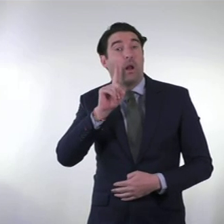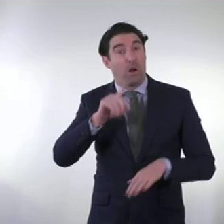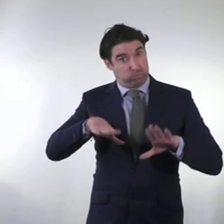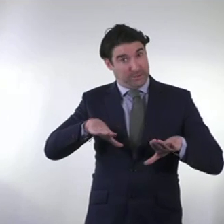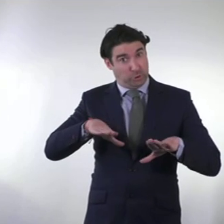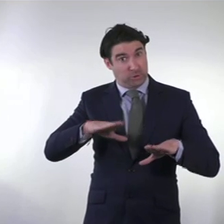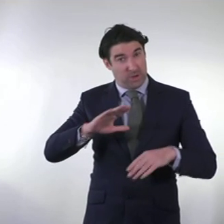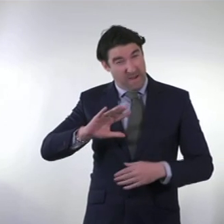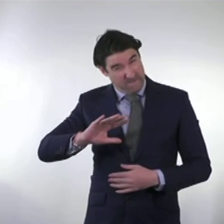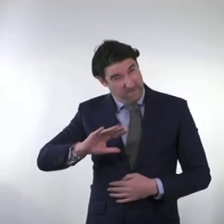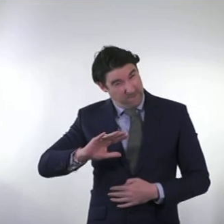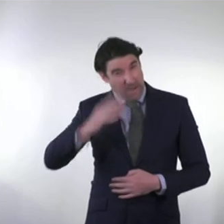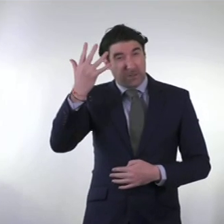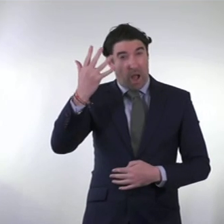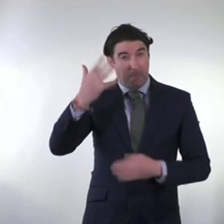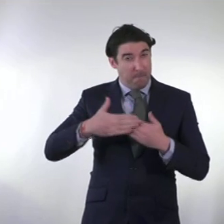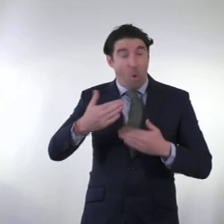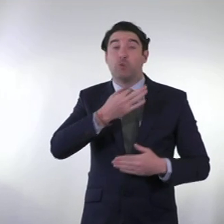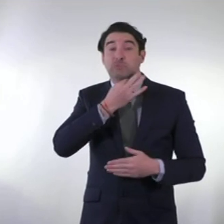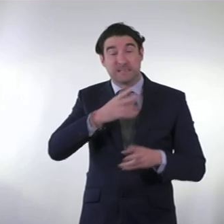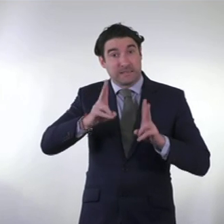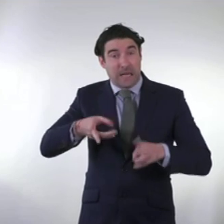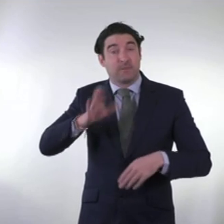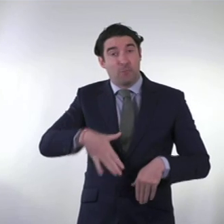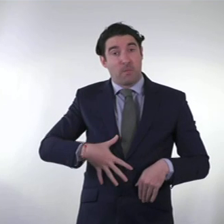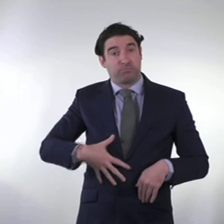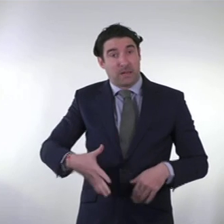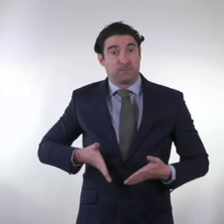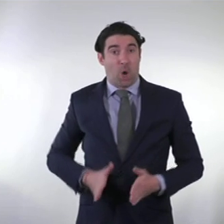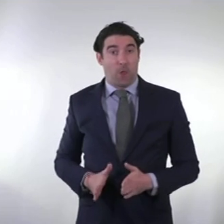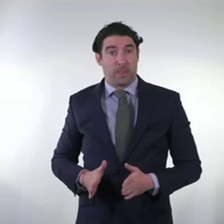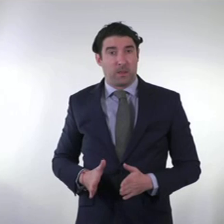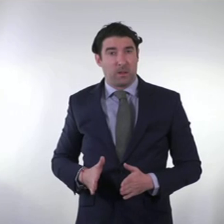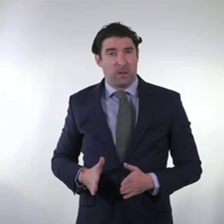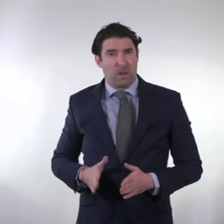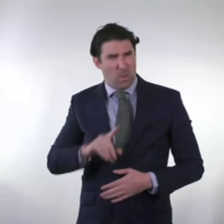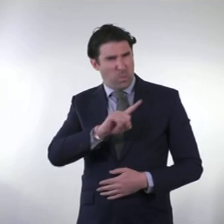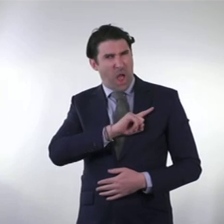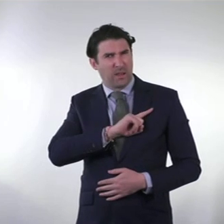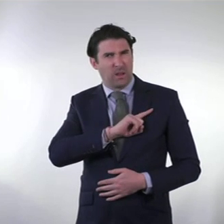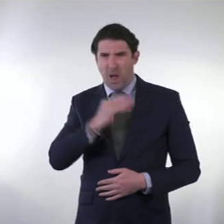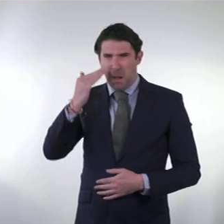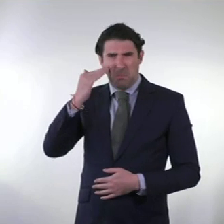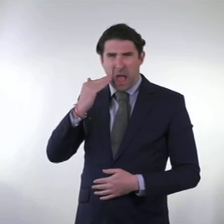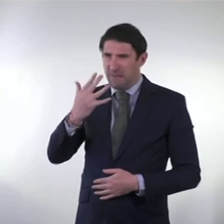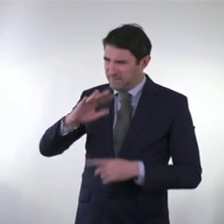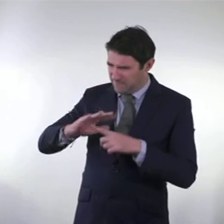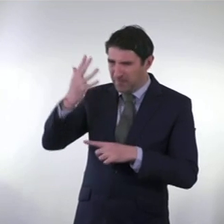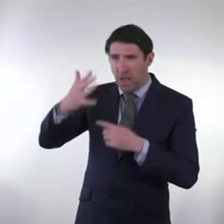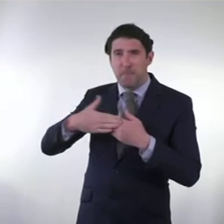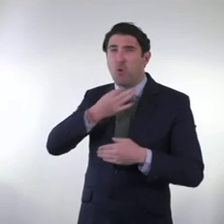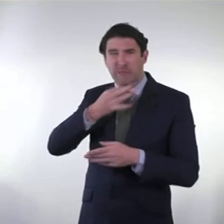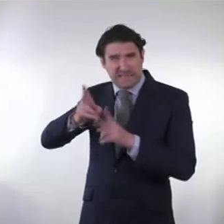That is truly shocking. Will the Prime Minister commit to addressing that and launch an urgent investigation into the issue?